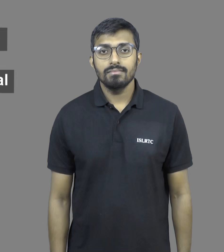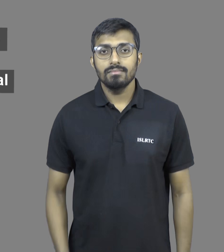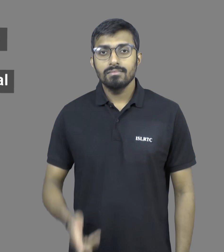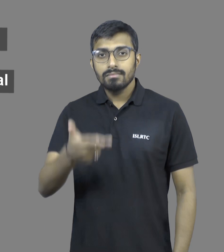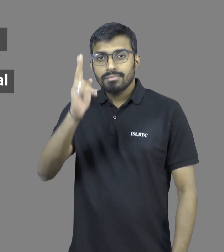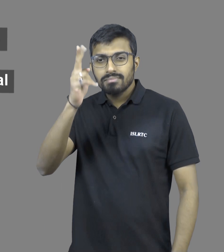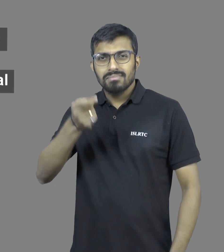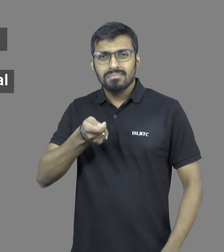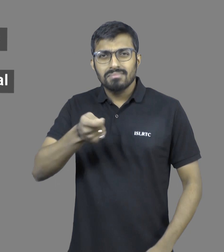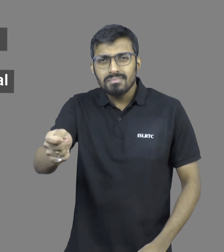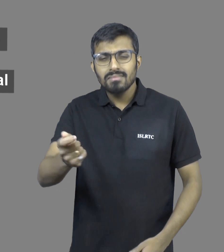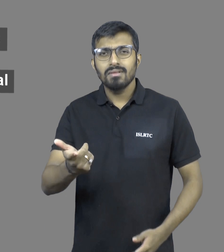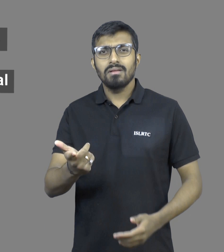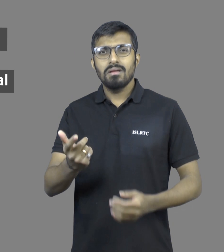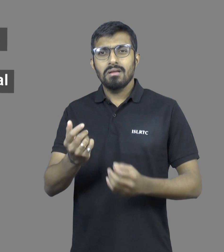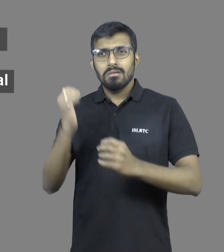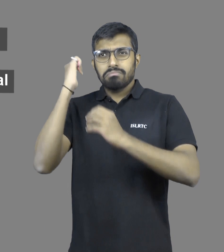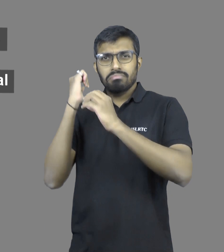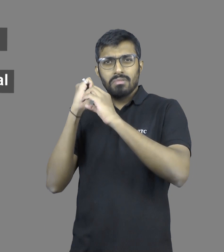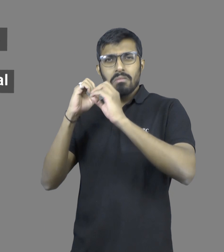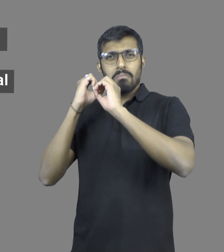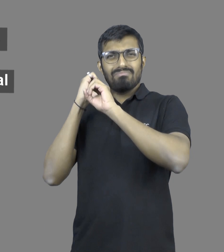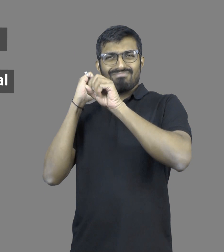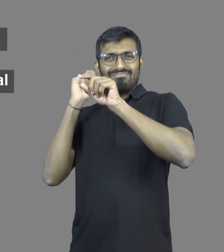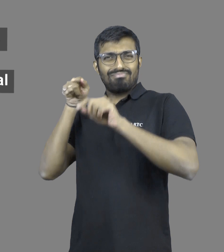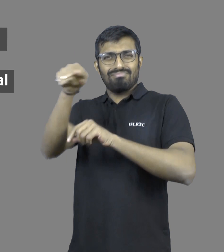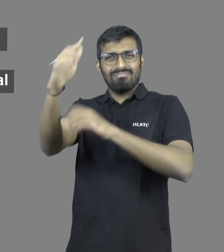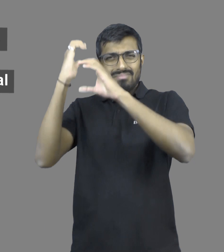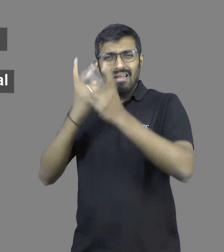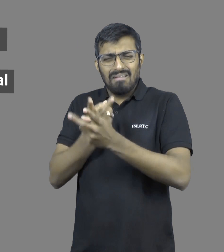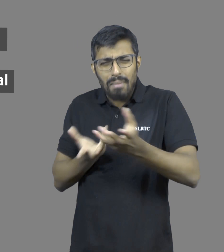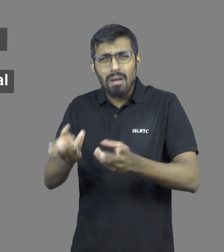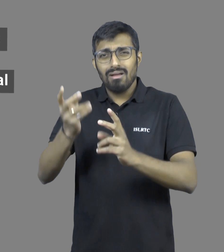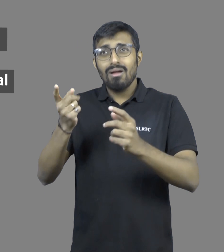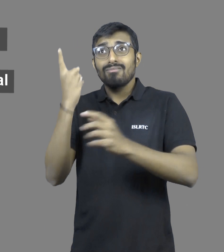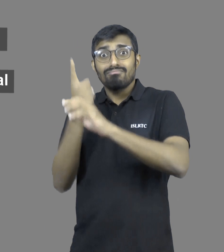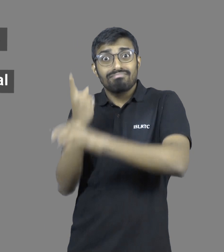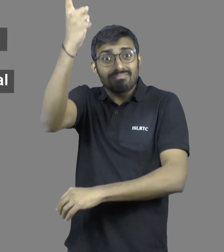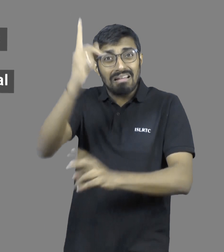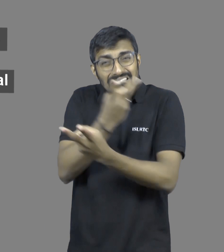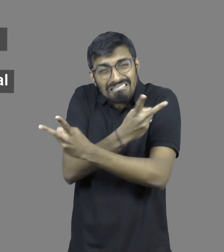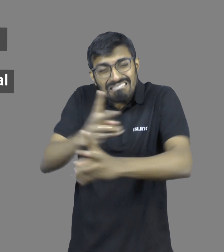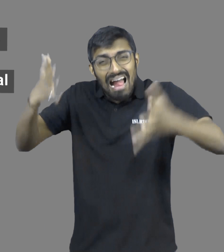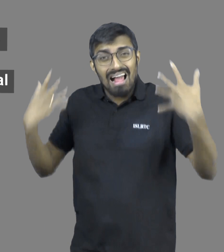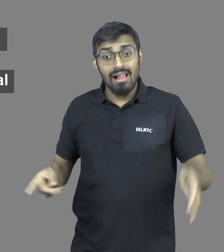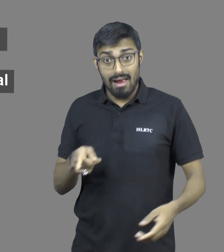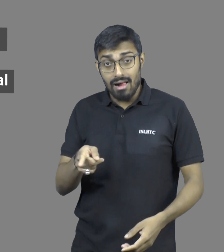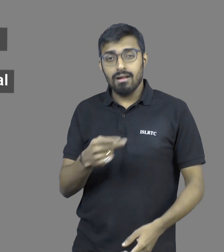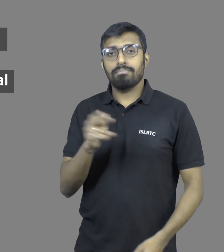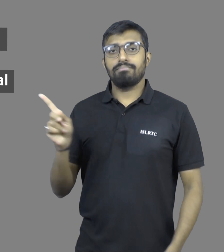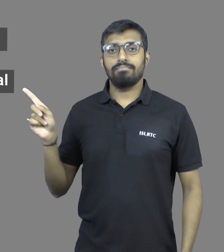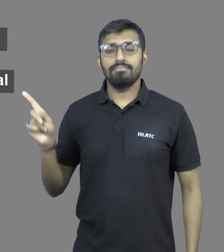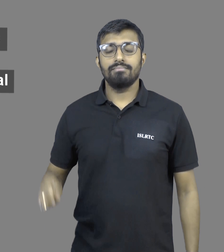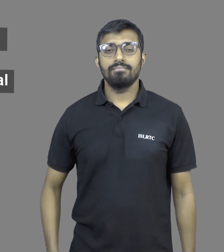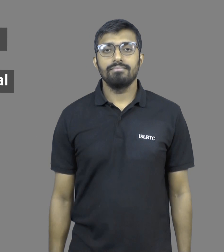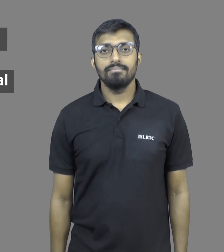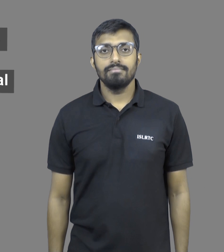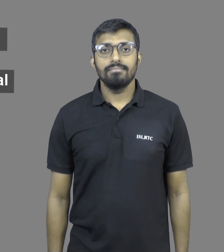Arms Arsenal